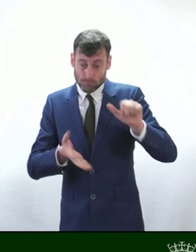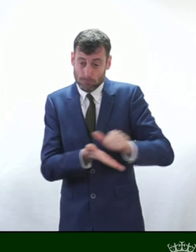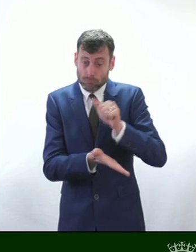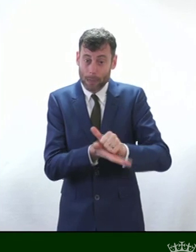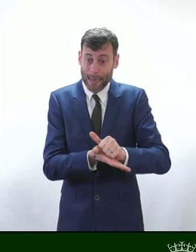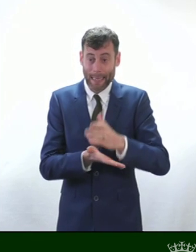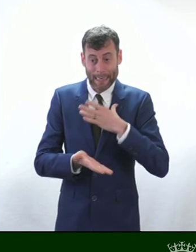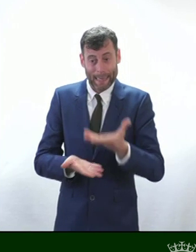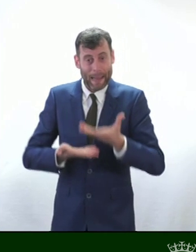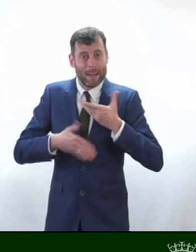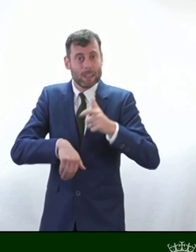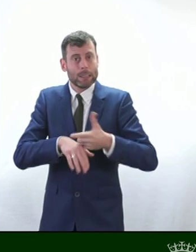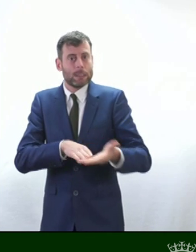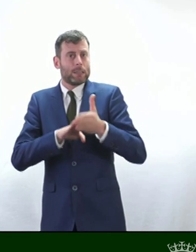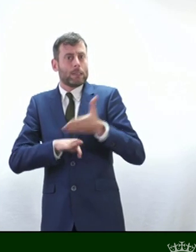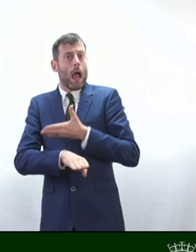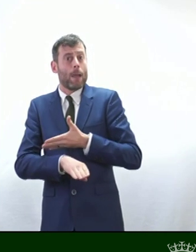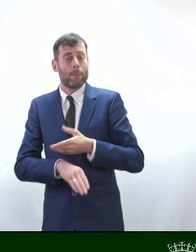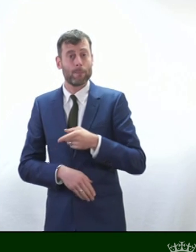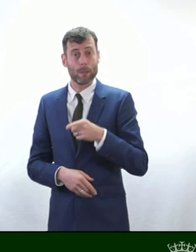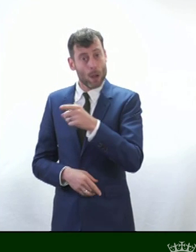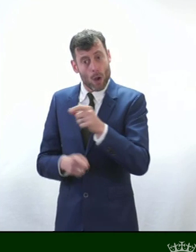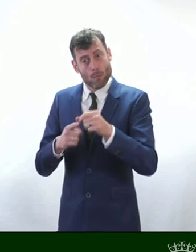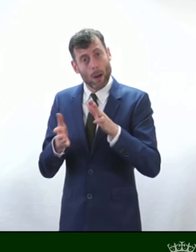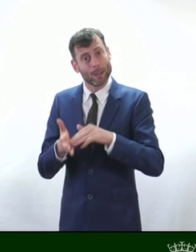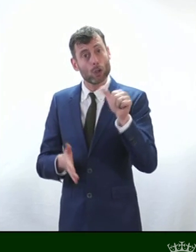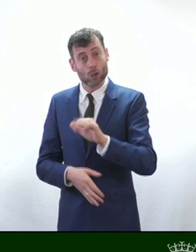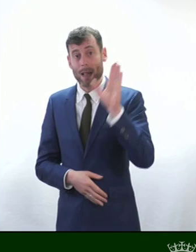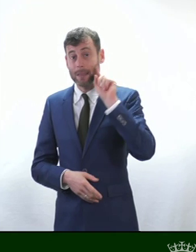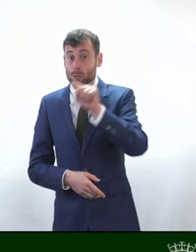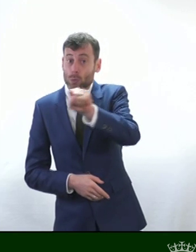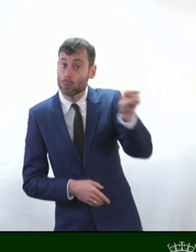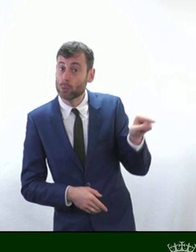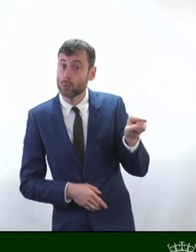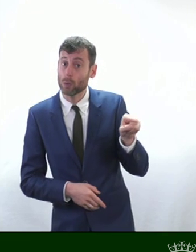These are the people the Prime Minister should be listening to, not his Back Benchers.